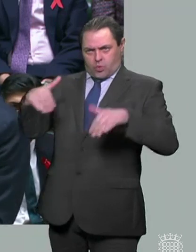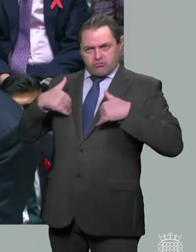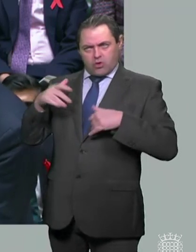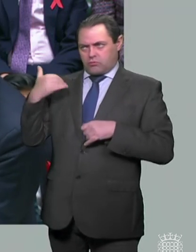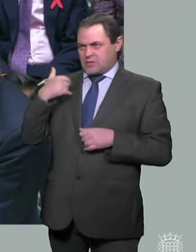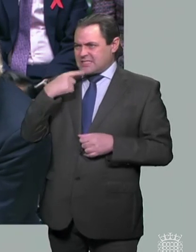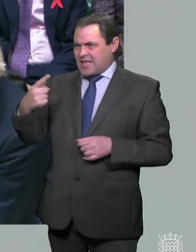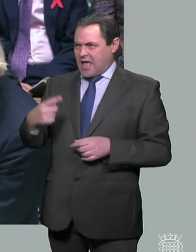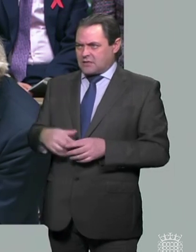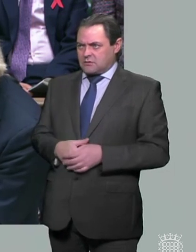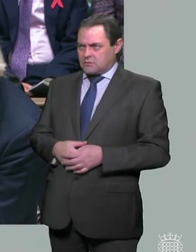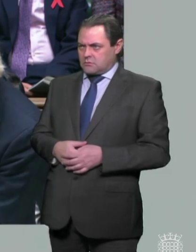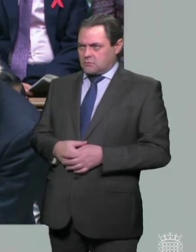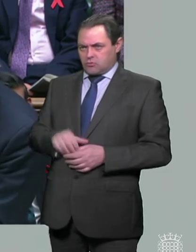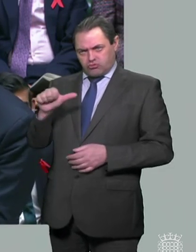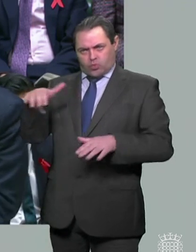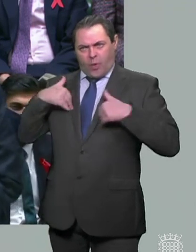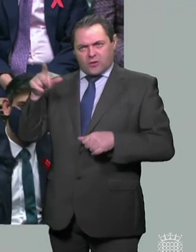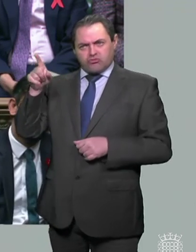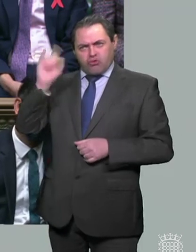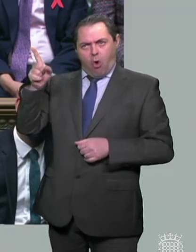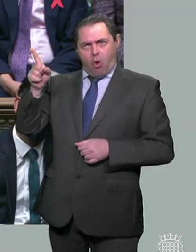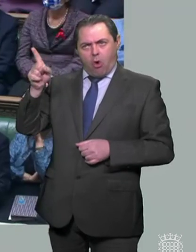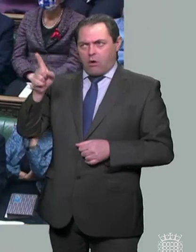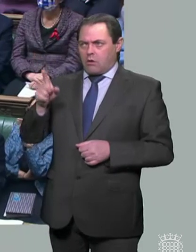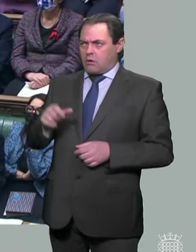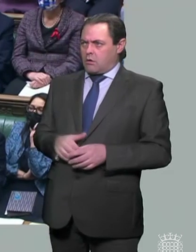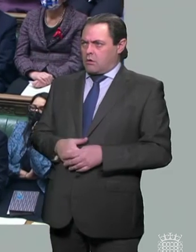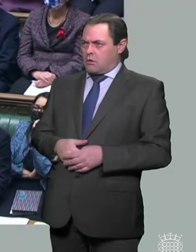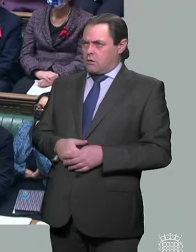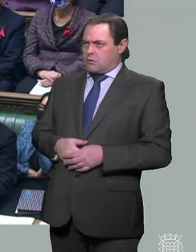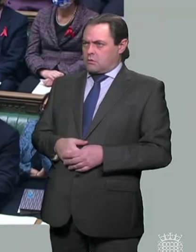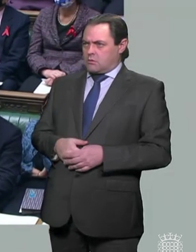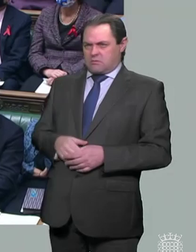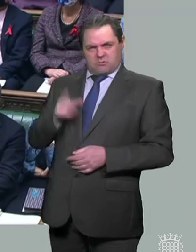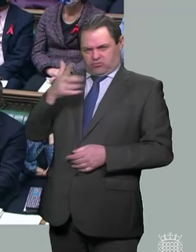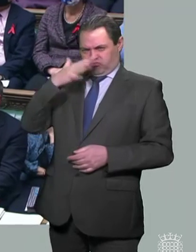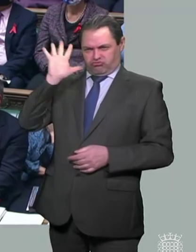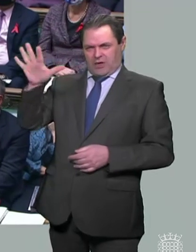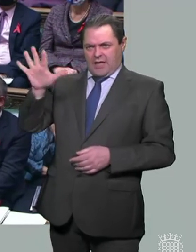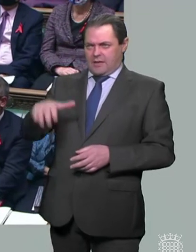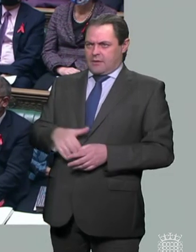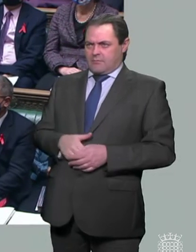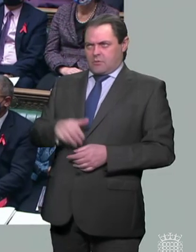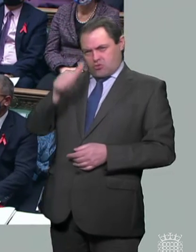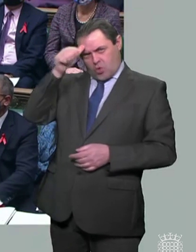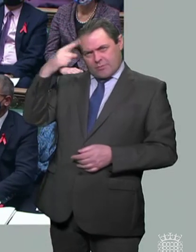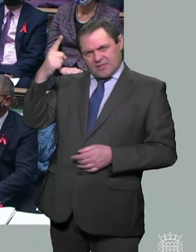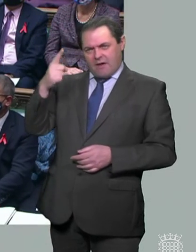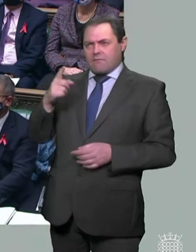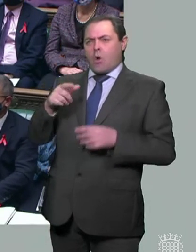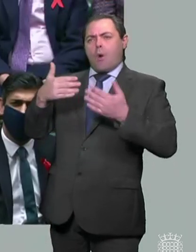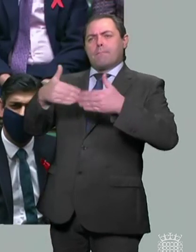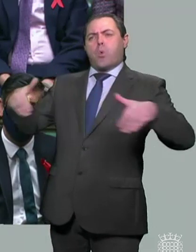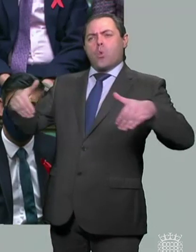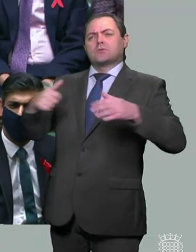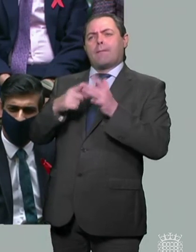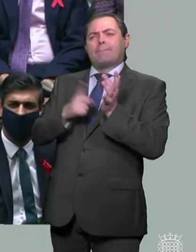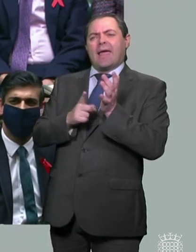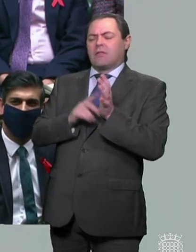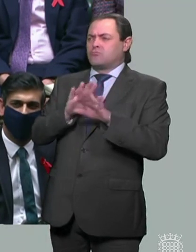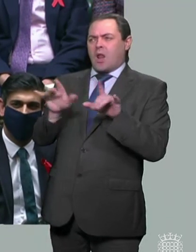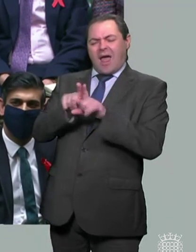What he said was absolutely shameful, and, as he knows full well, the Nationality and Borders Bill does nothing of the kind.